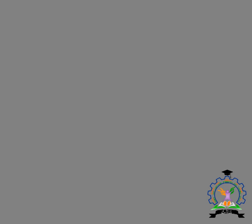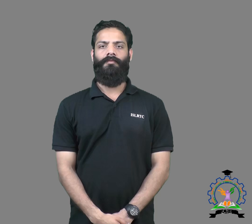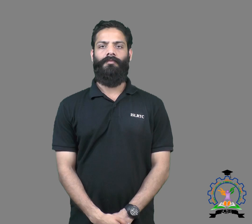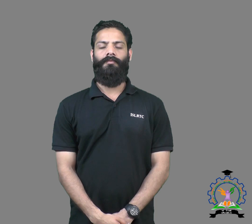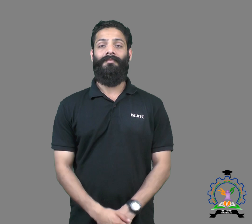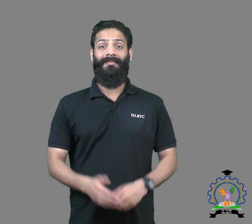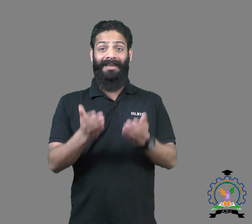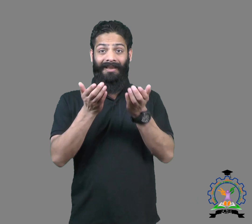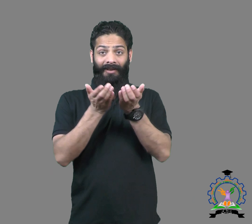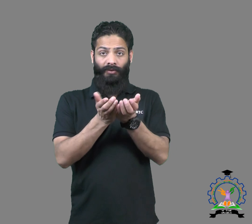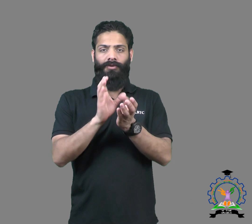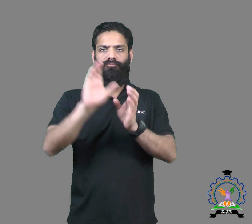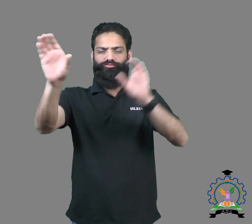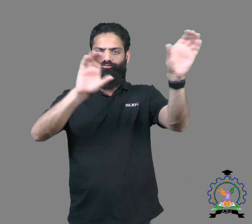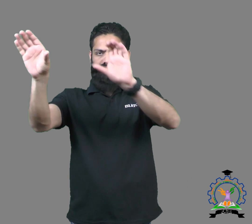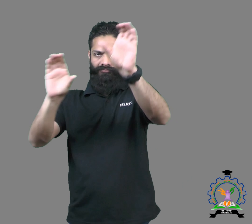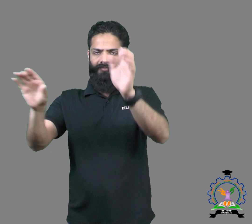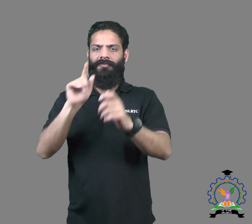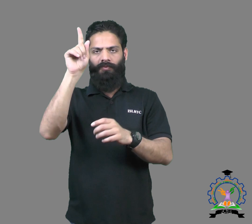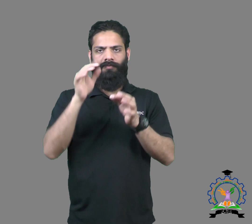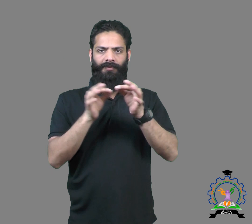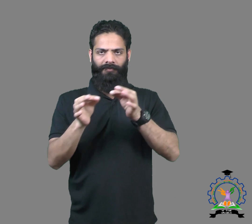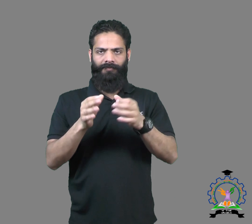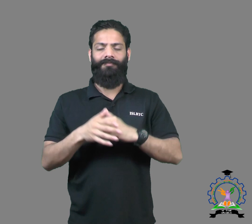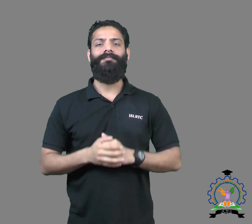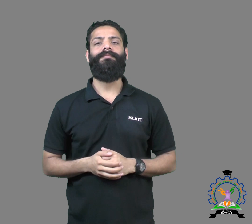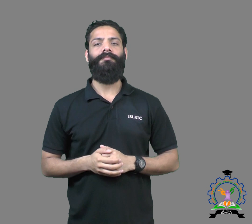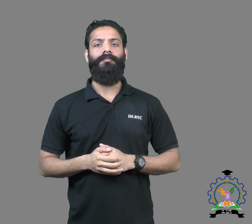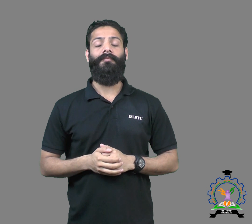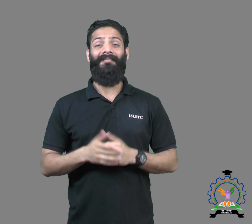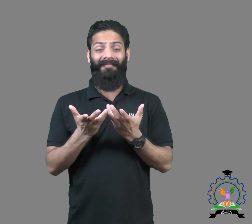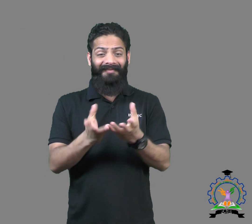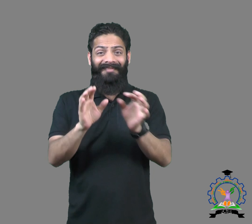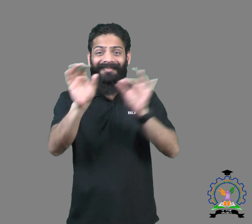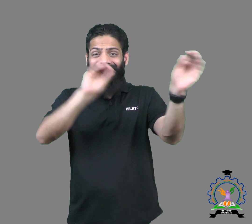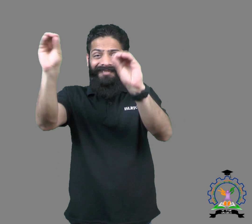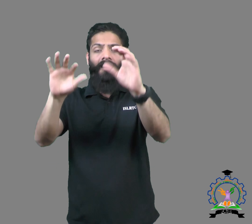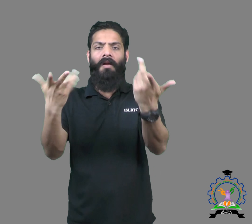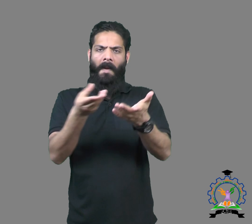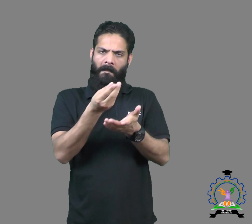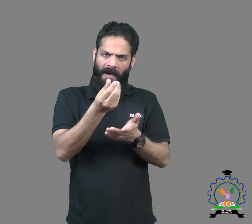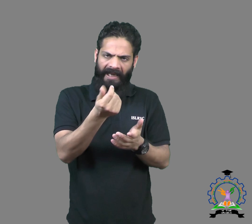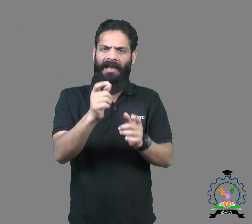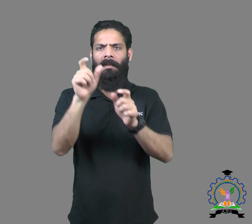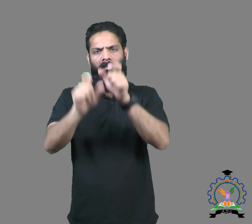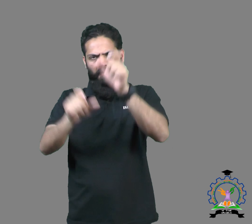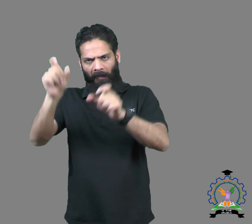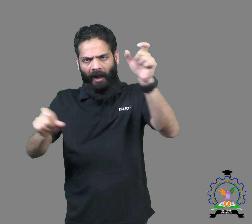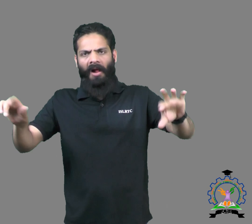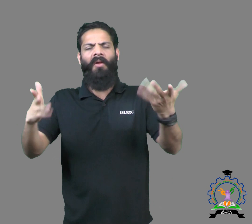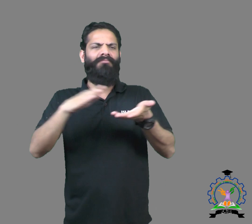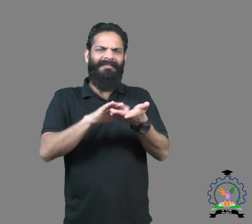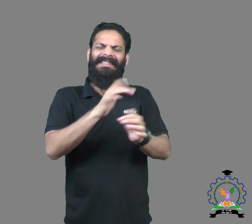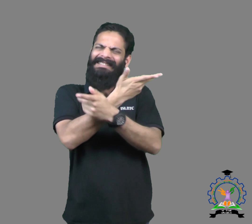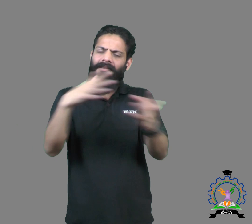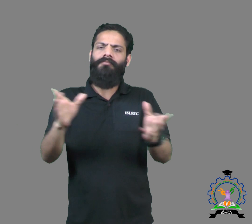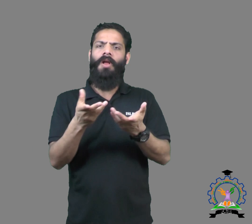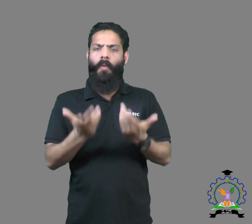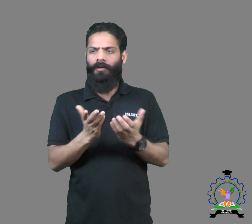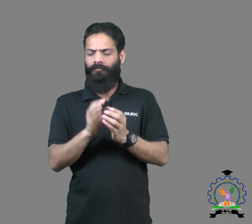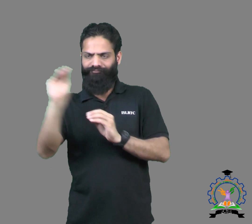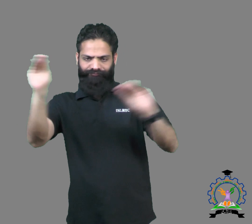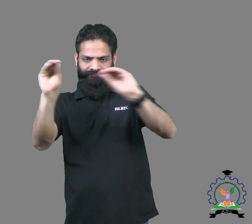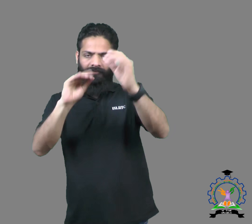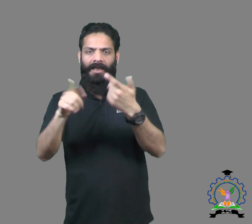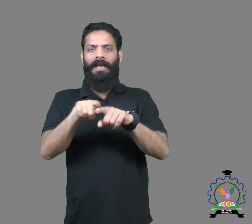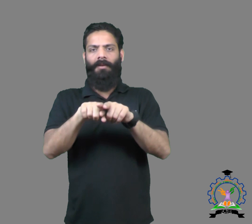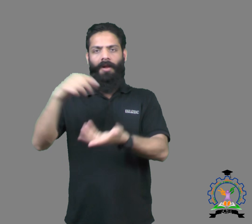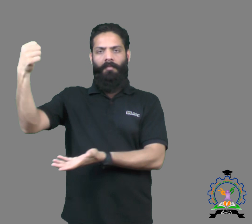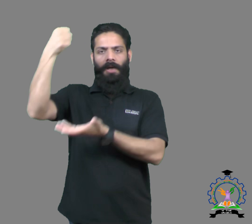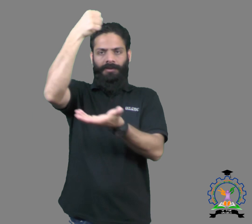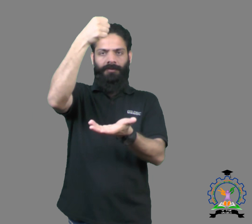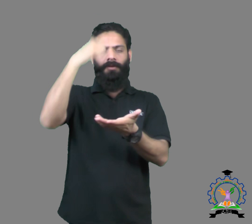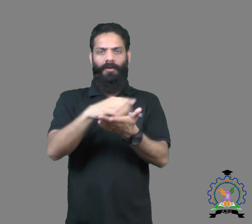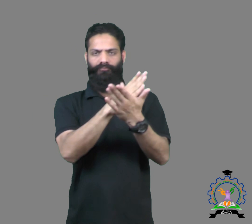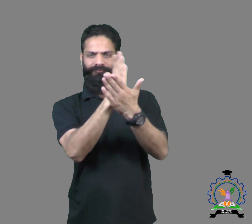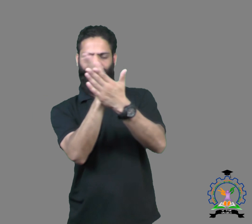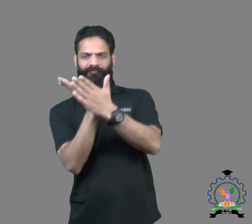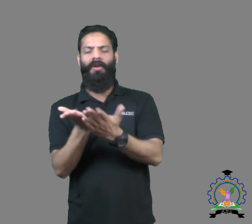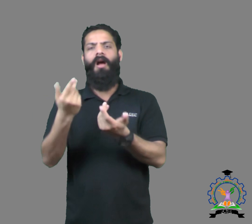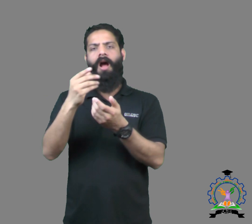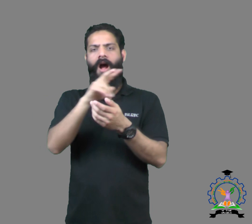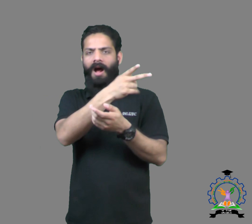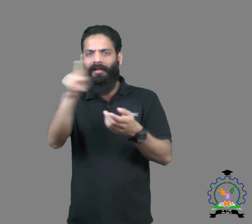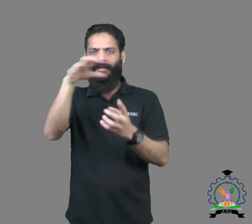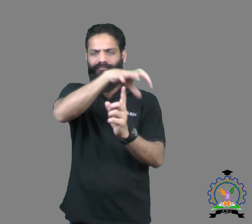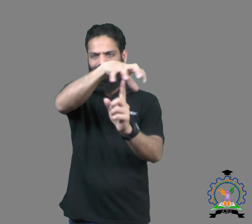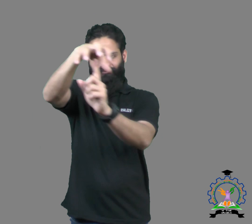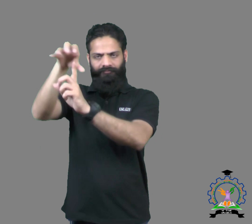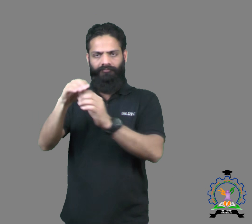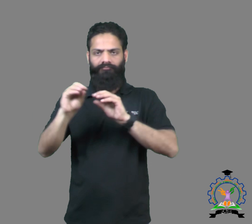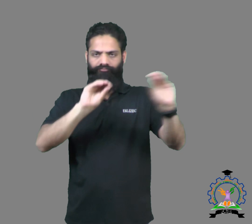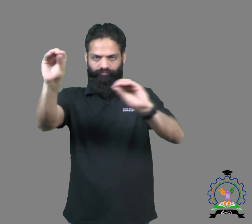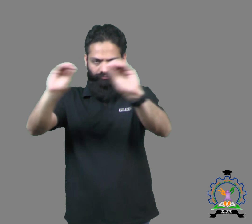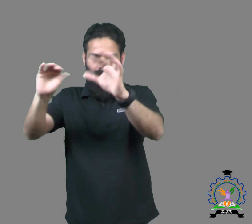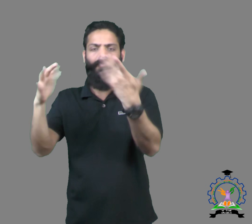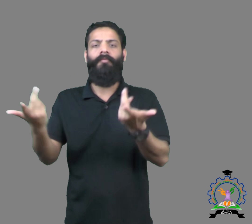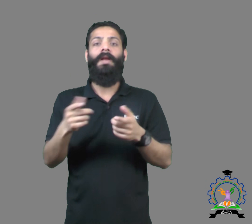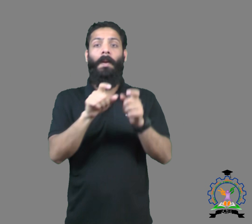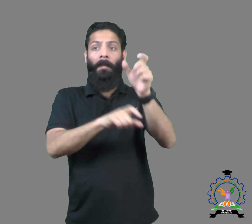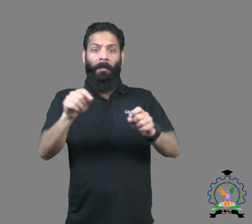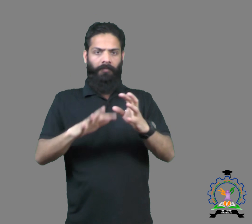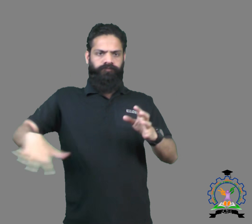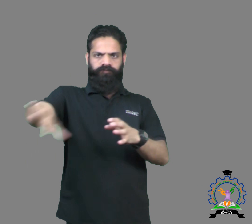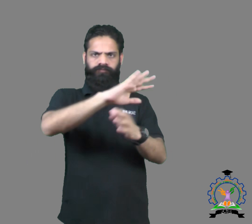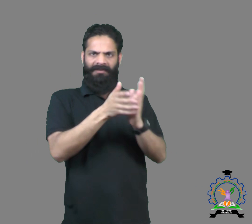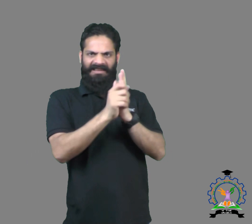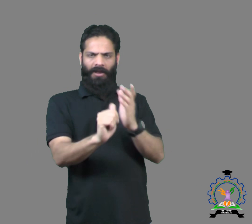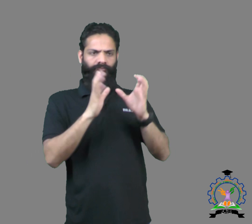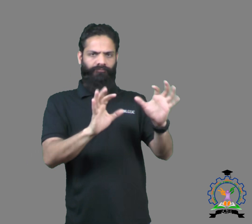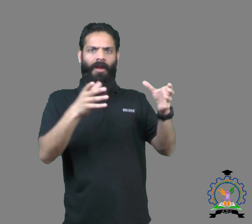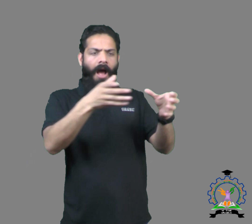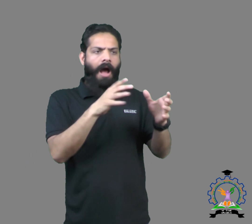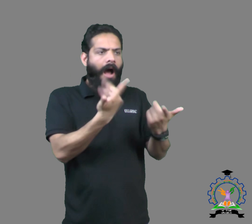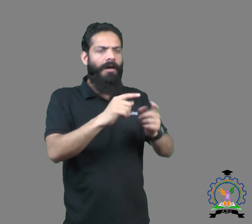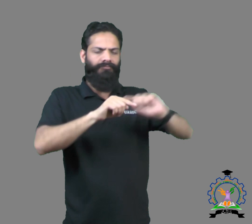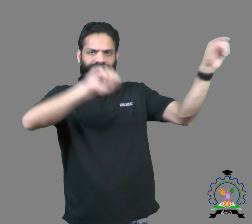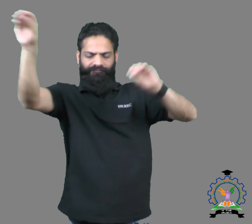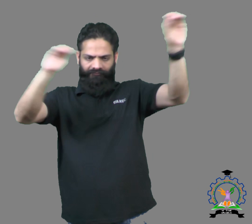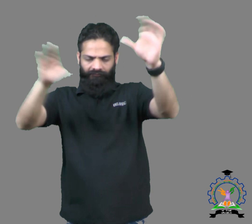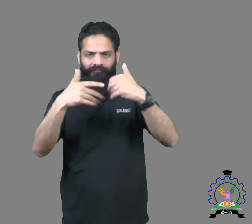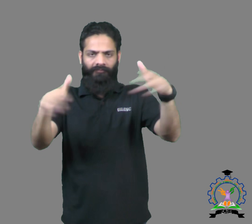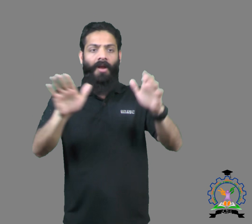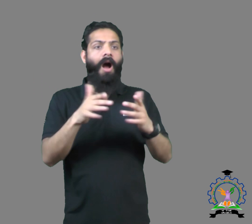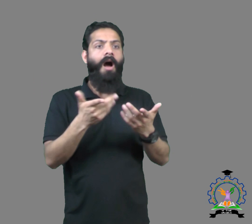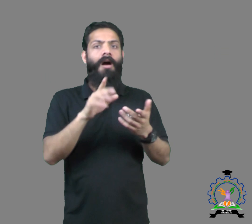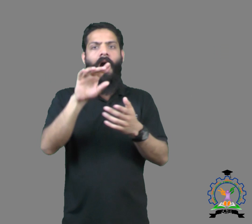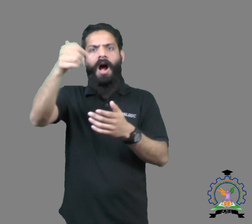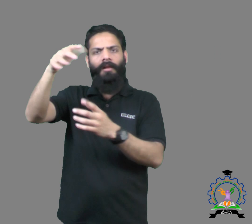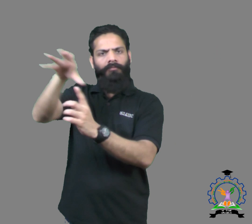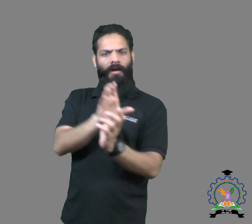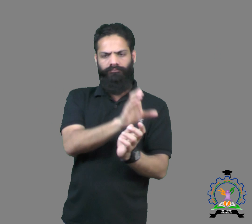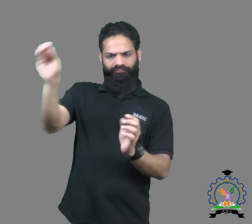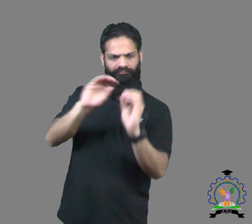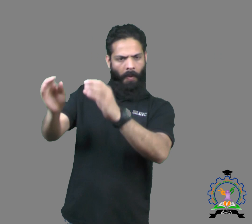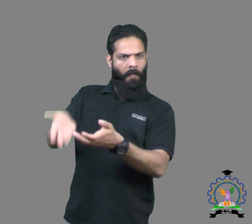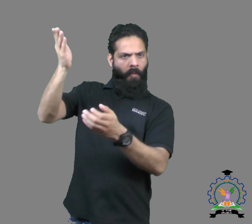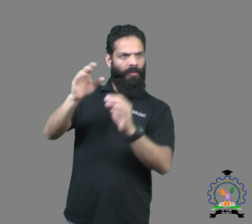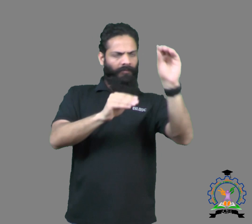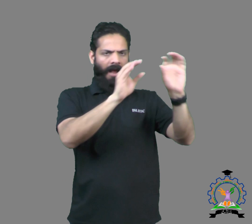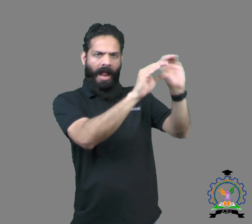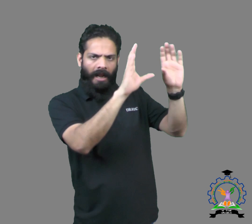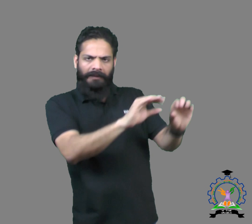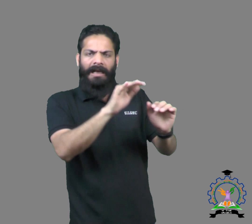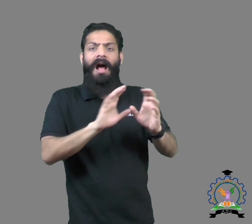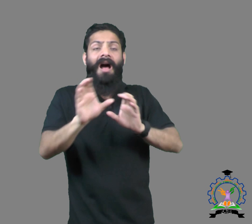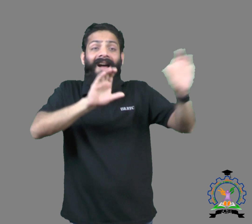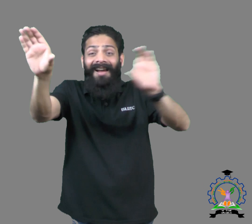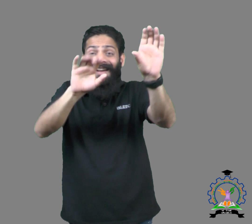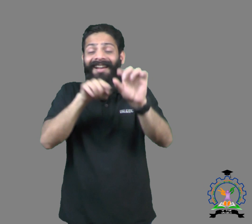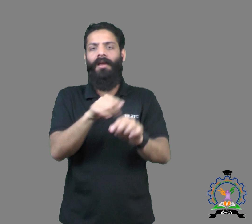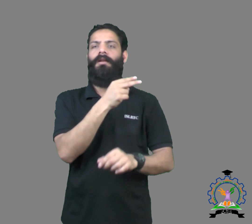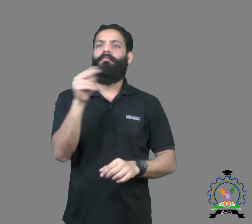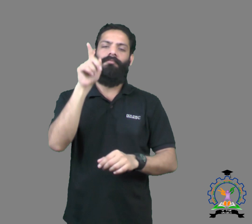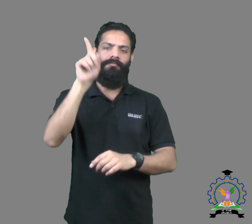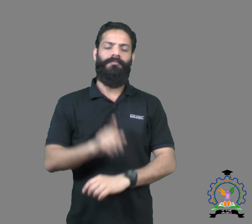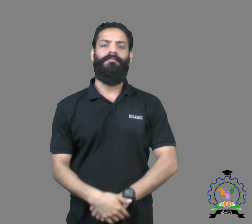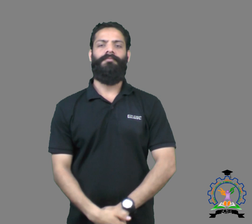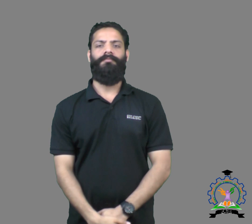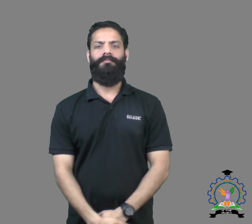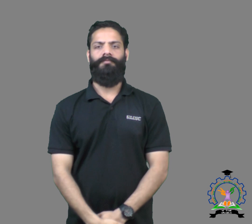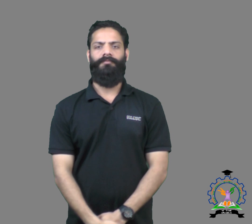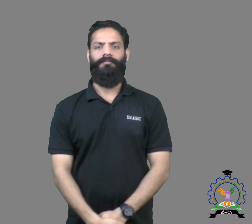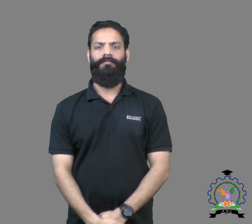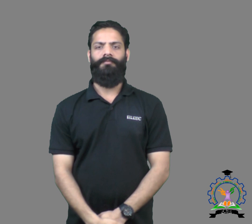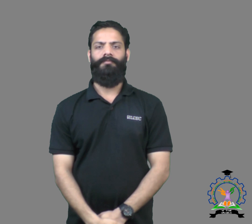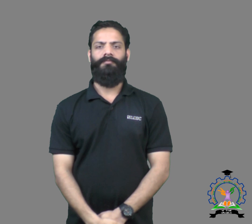Allocation of resources